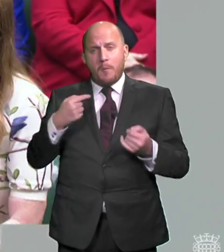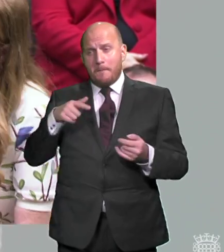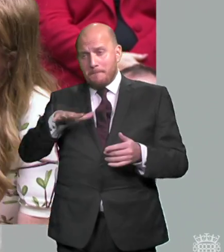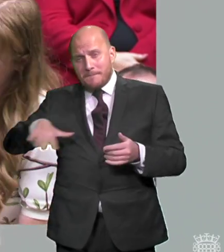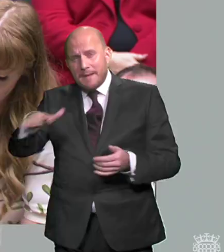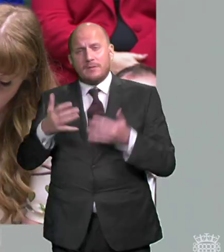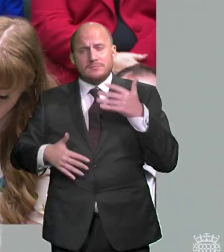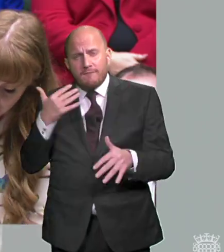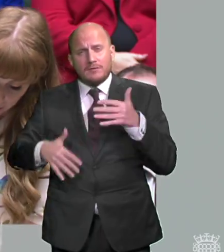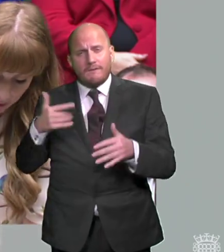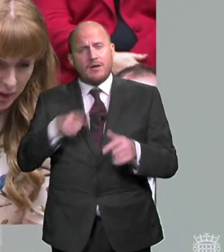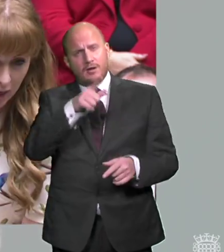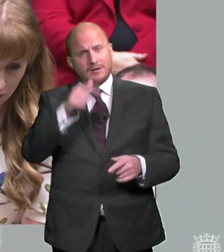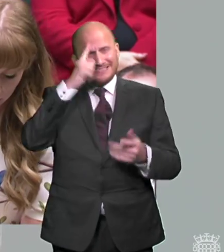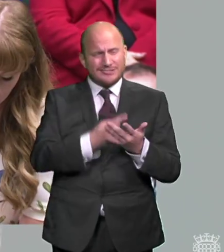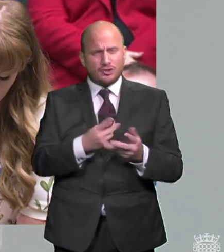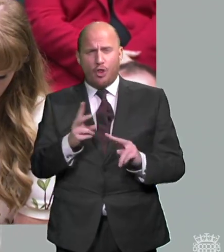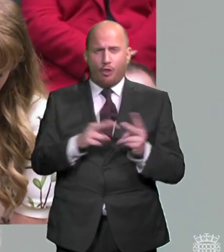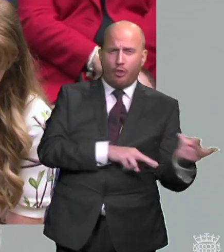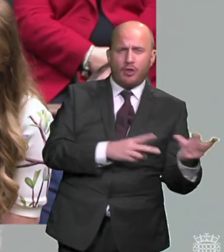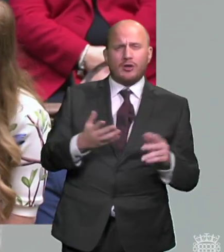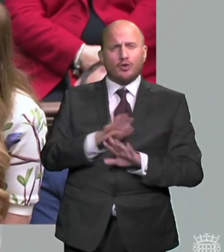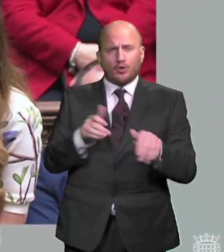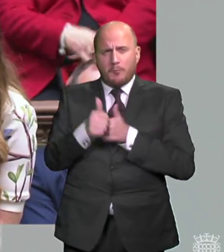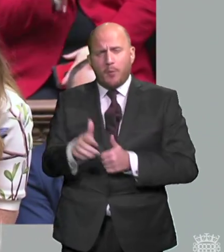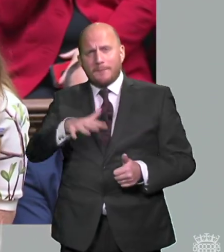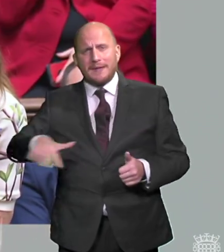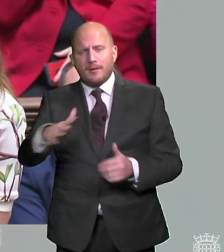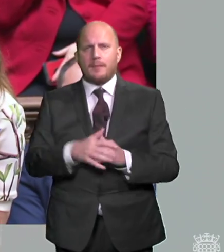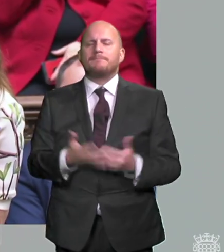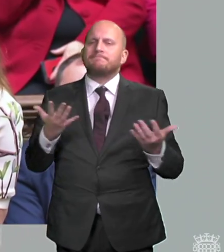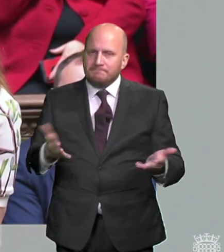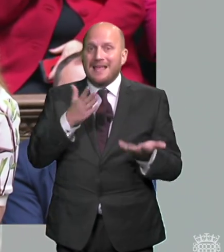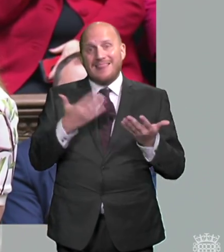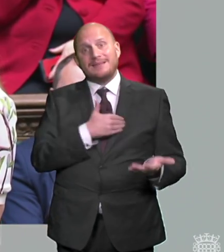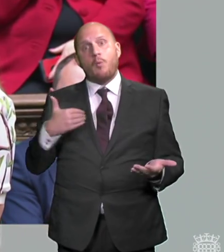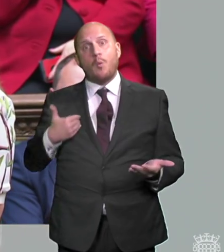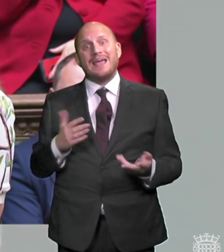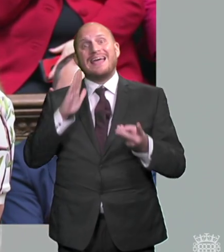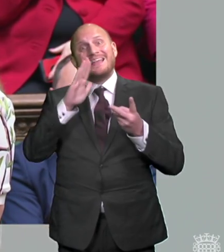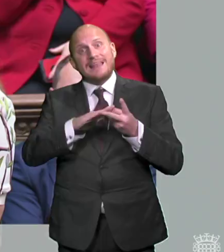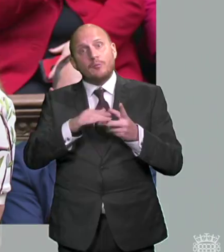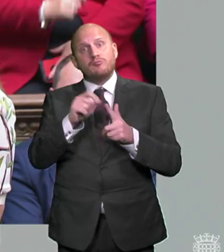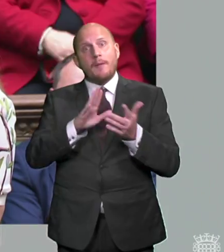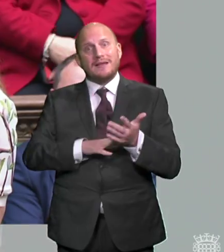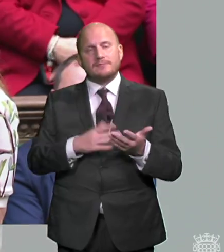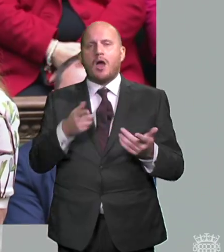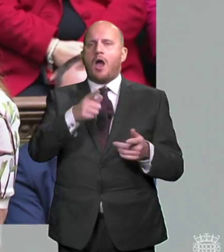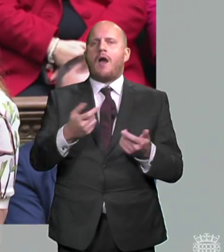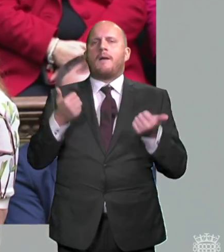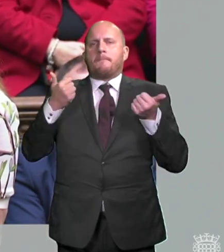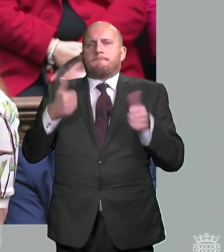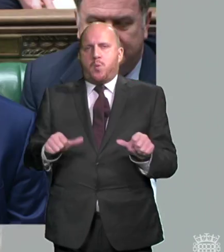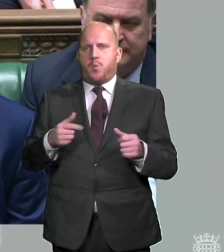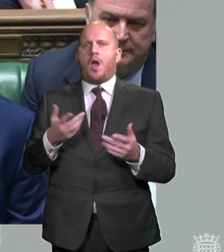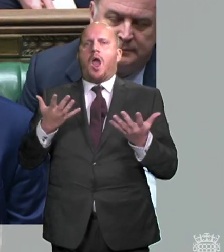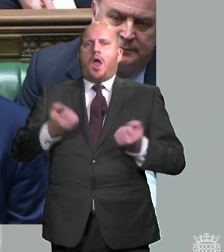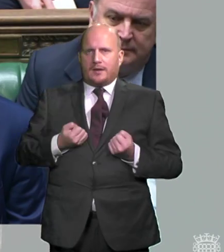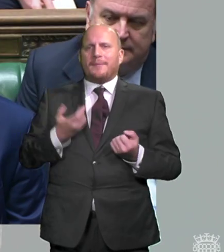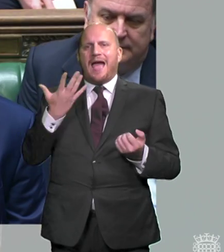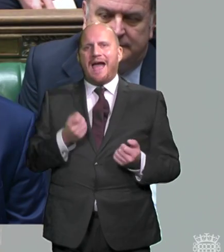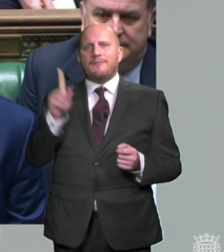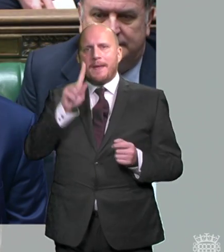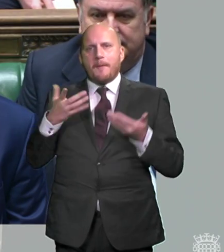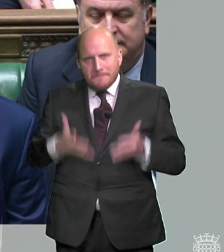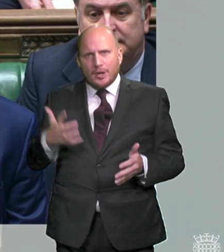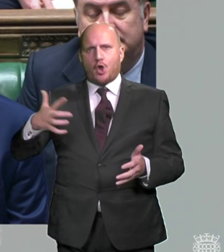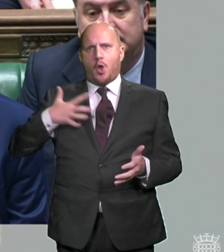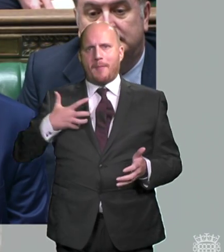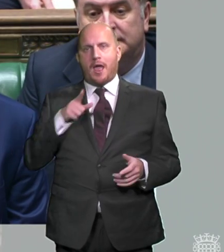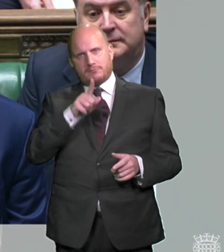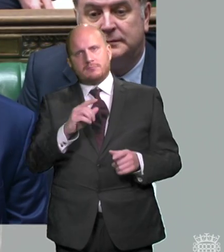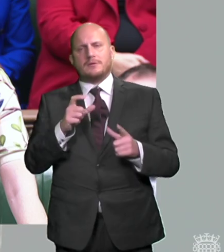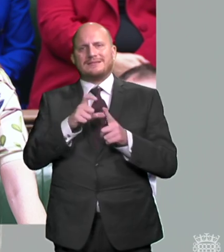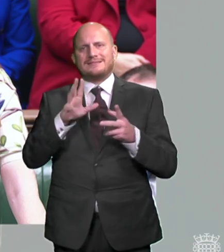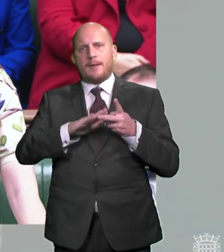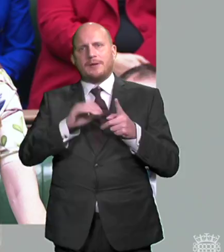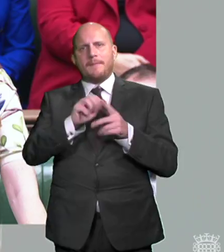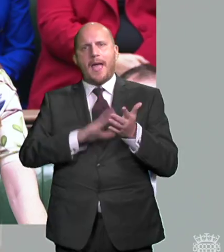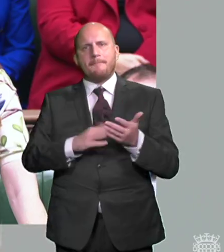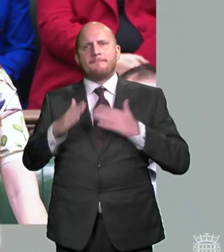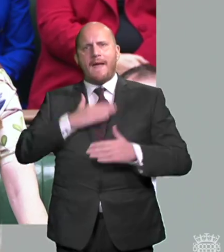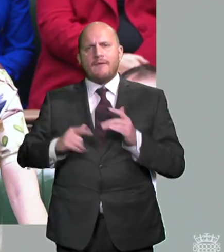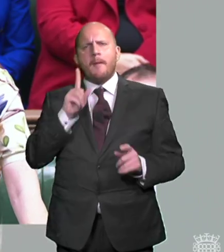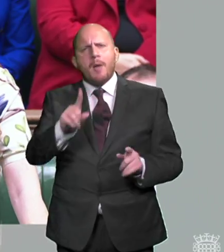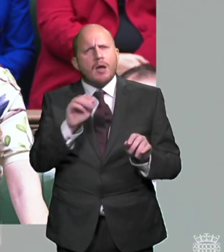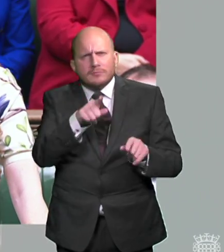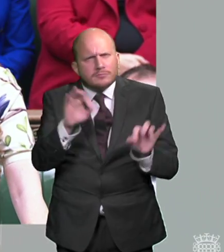After days of dodging and denial, this morning, the Deputy Prime Minister finally acknowledged formal complaints about his misconduct, but his letter contains no hint of admission or apology.